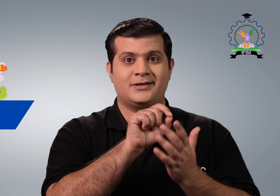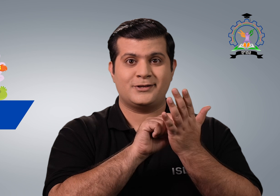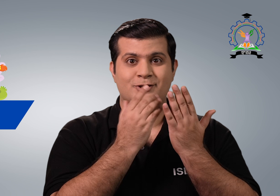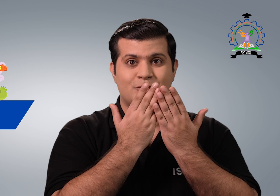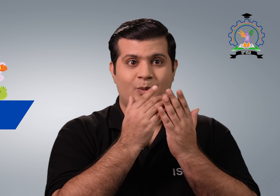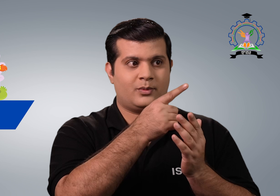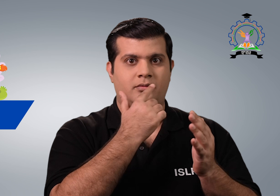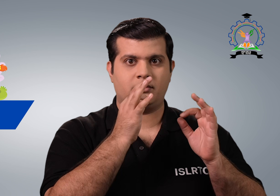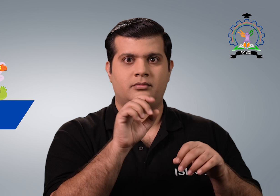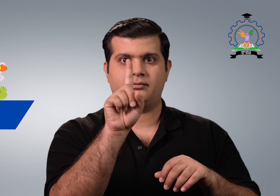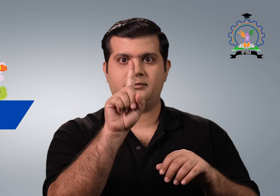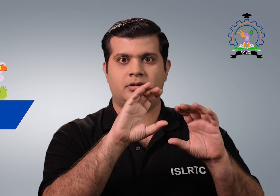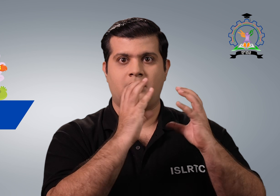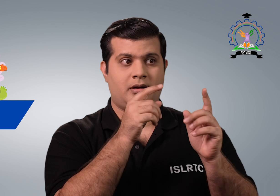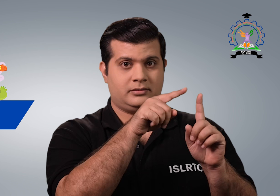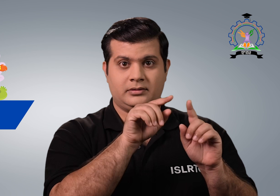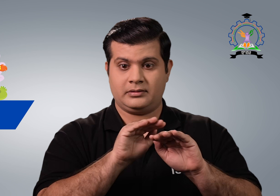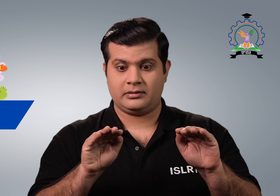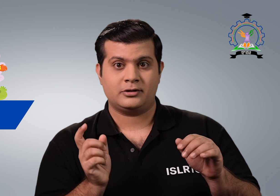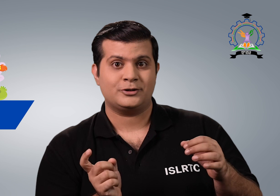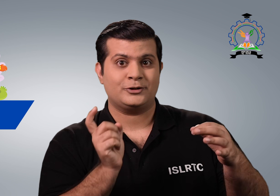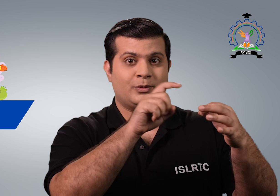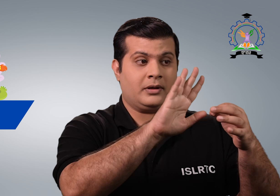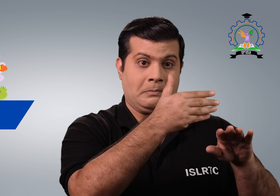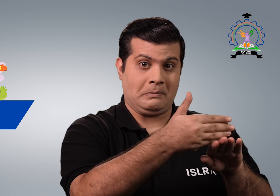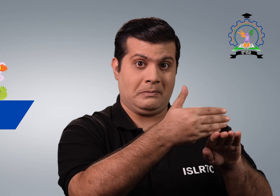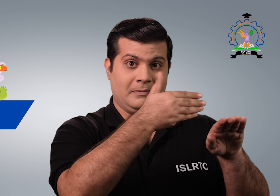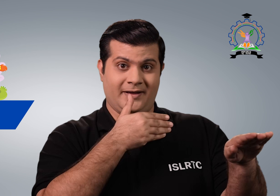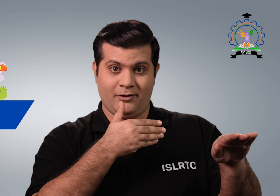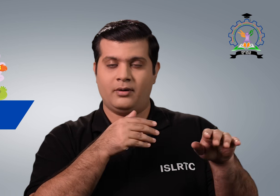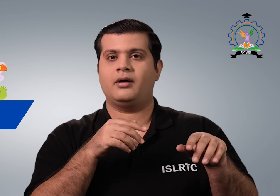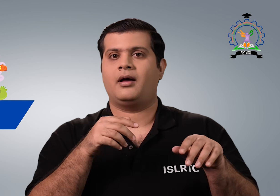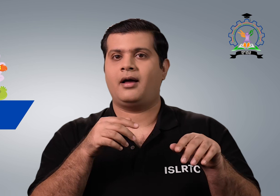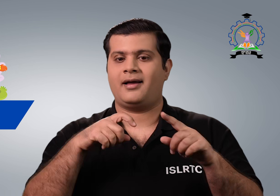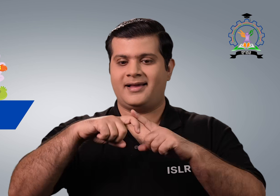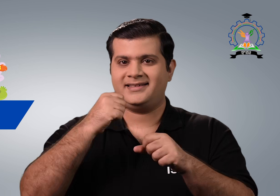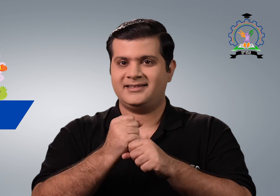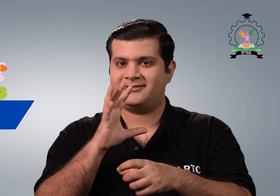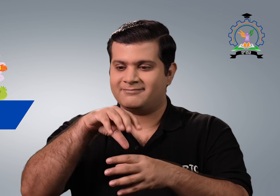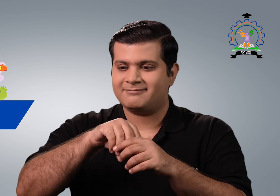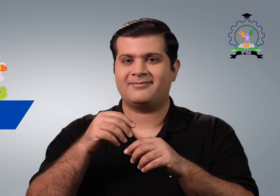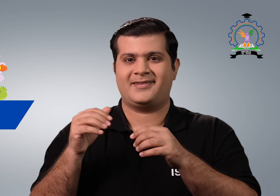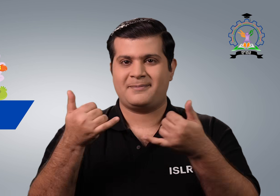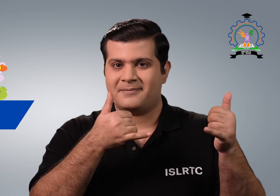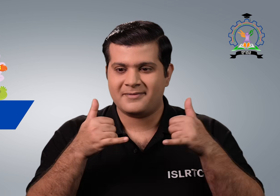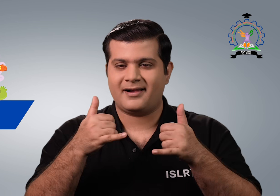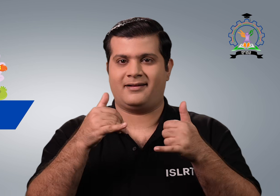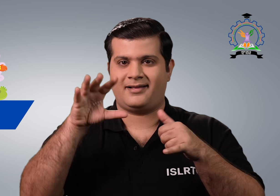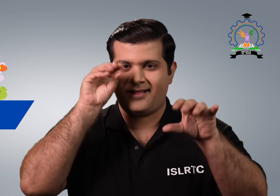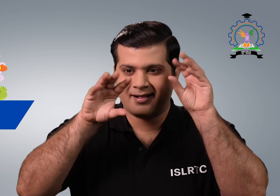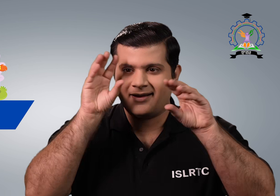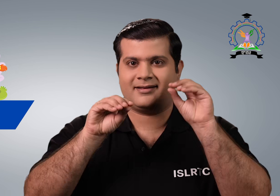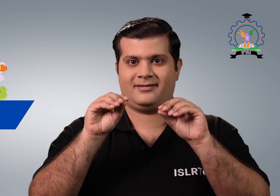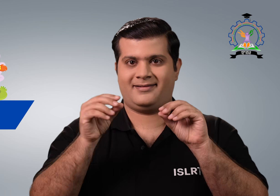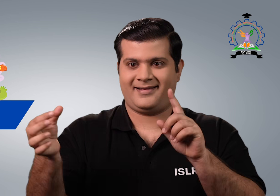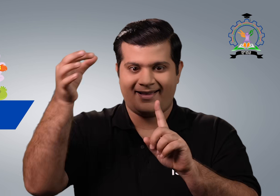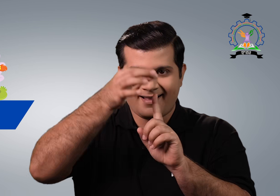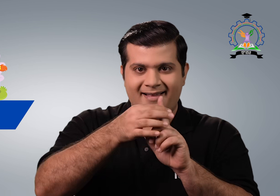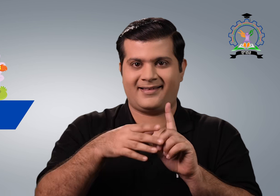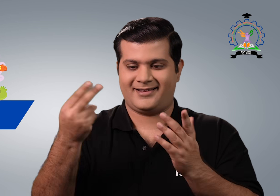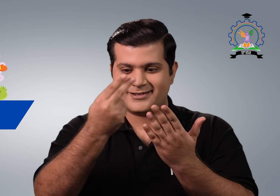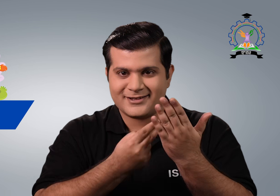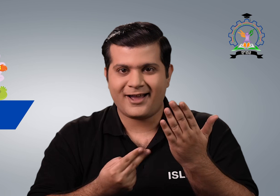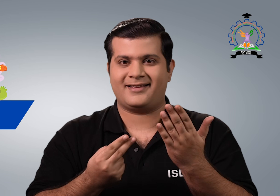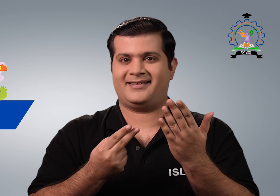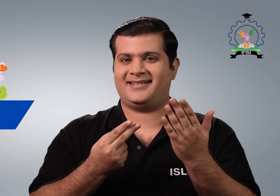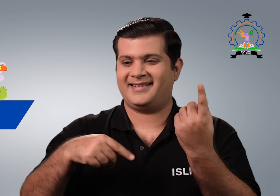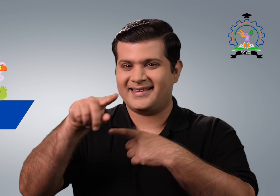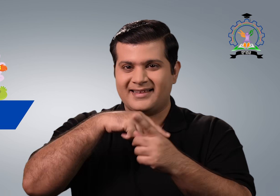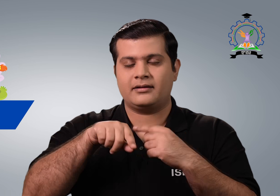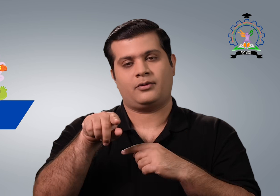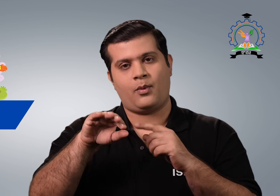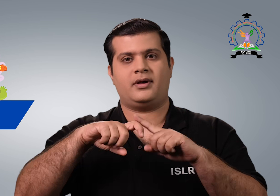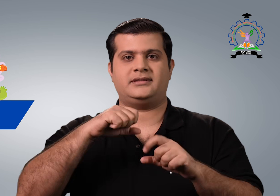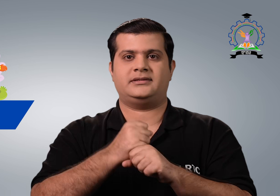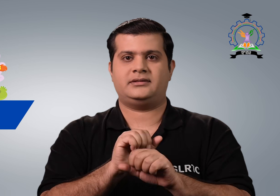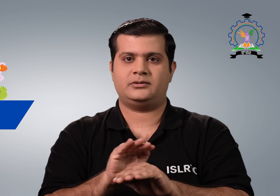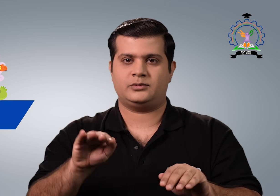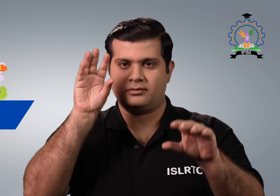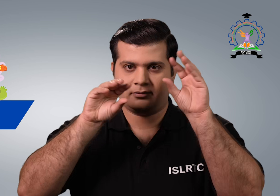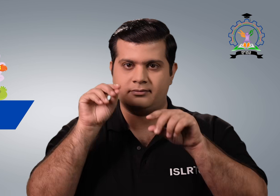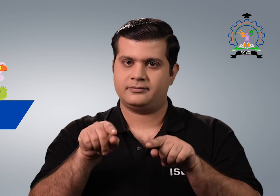Kindergarten is the stage before formal schooling begins where kids learn through play, such as building blocks, painting, etc.